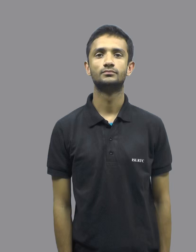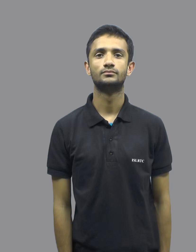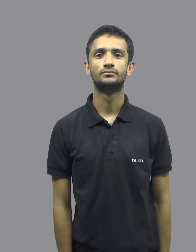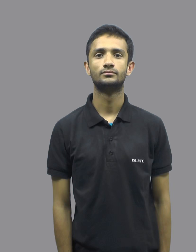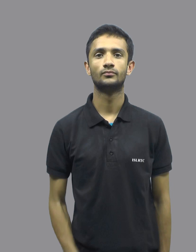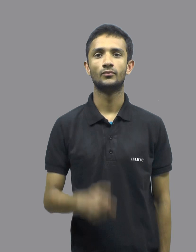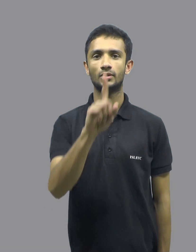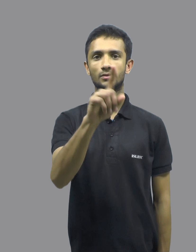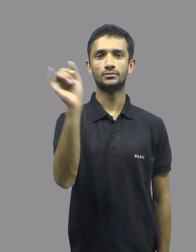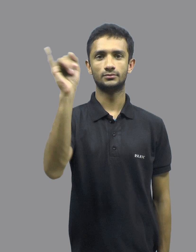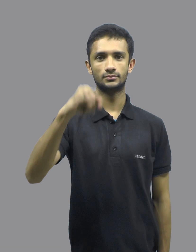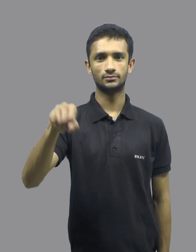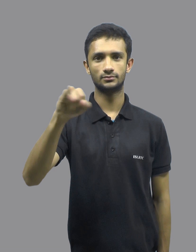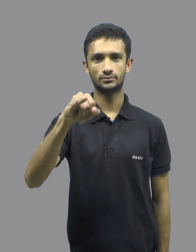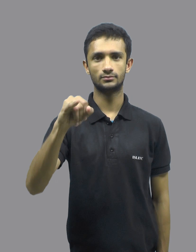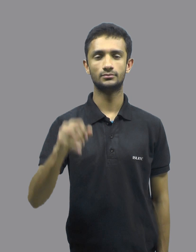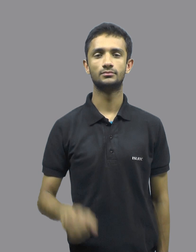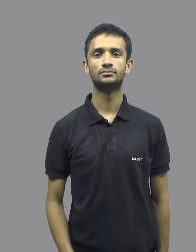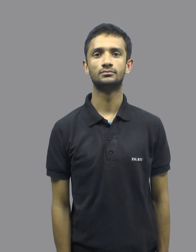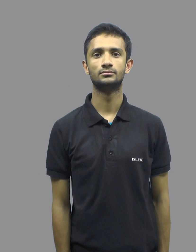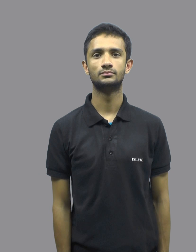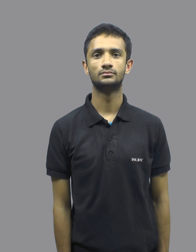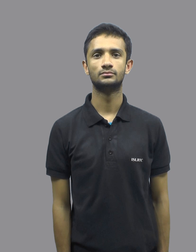16 Sixteen